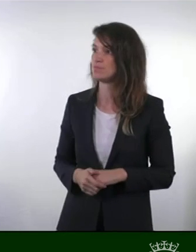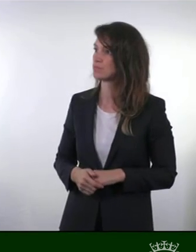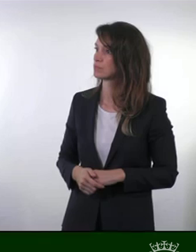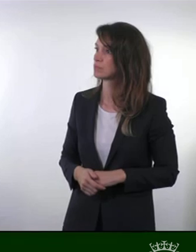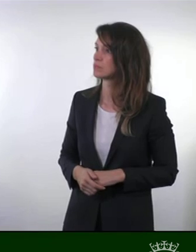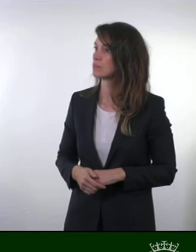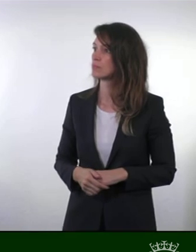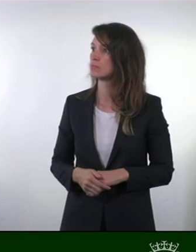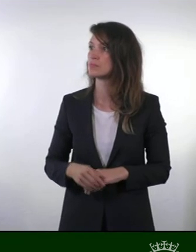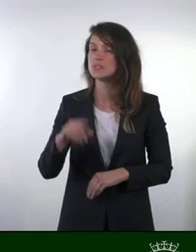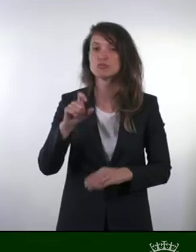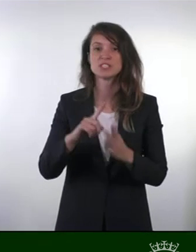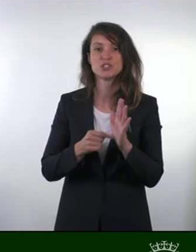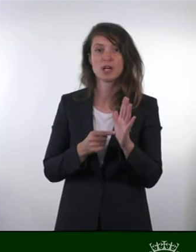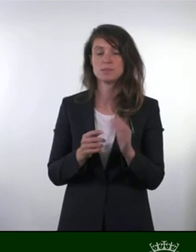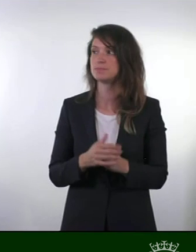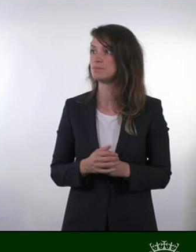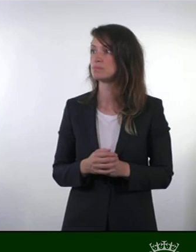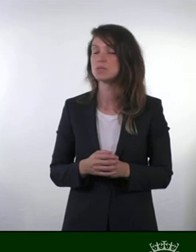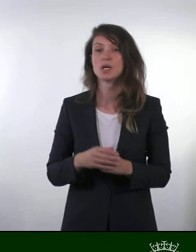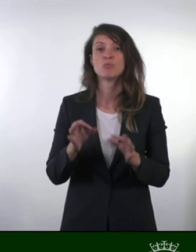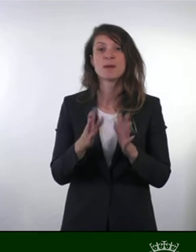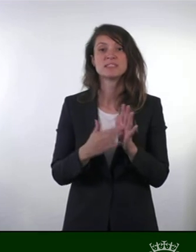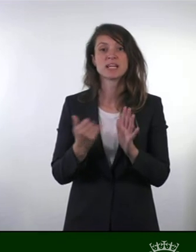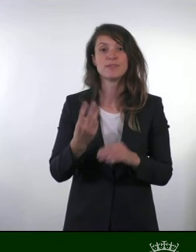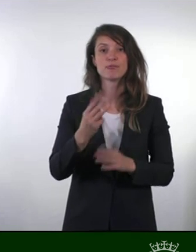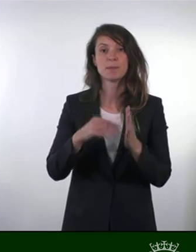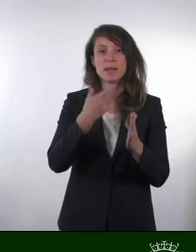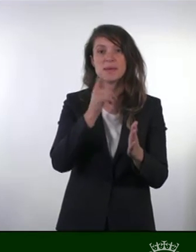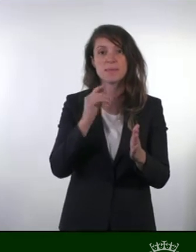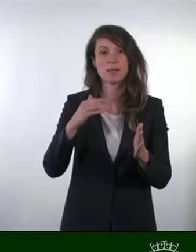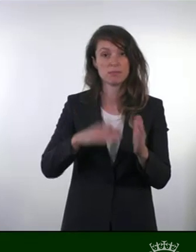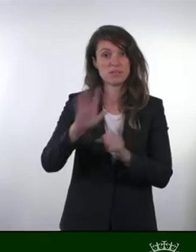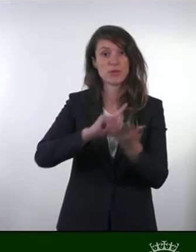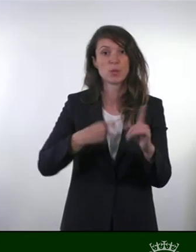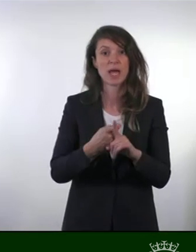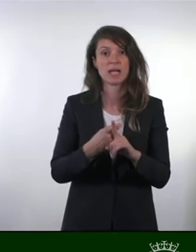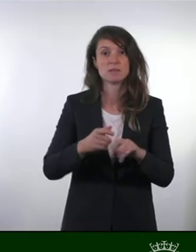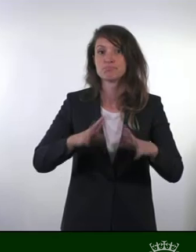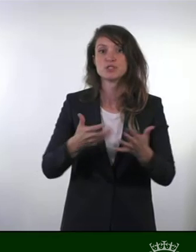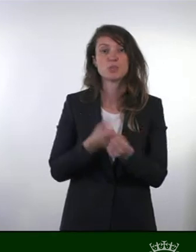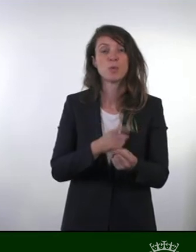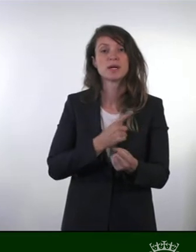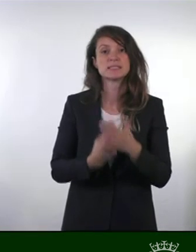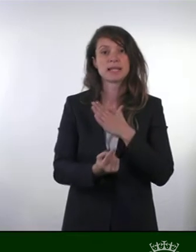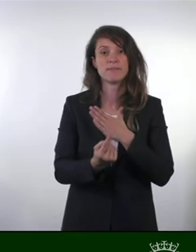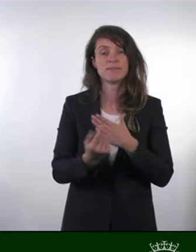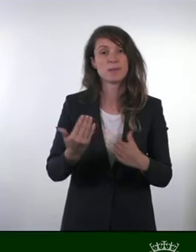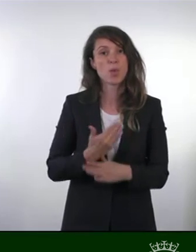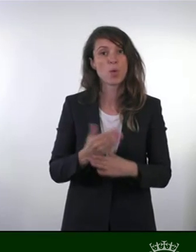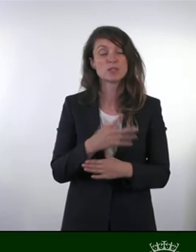There are 3 million people in this country who get no support at the moment because they are self-employed or on contract.